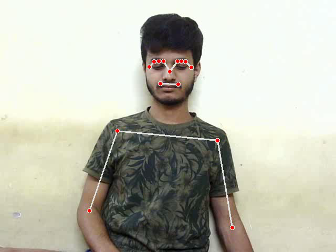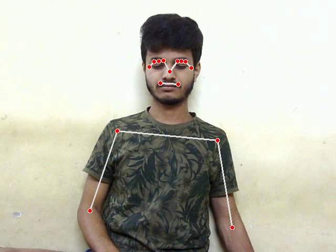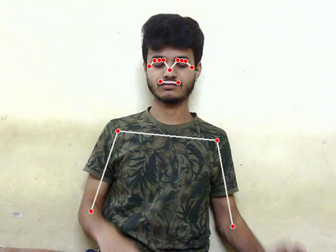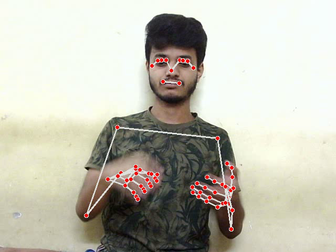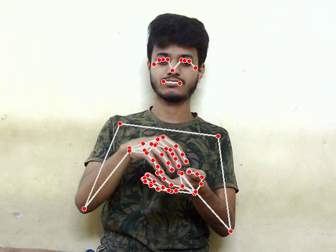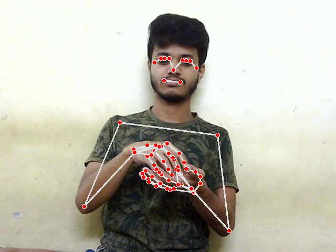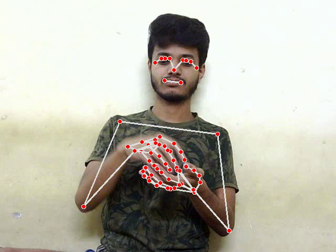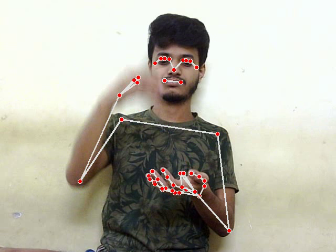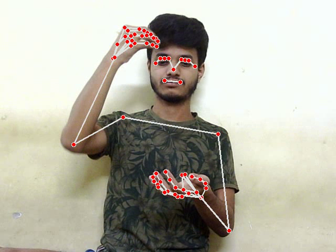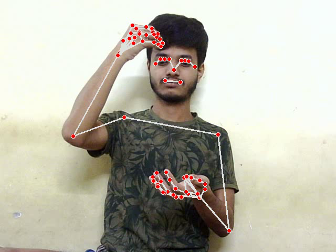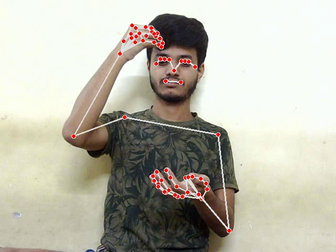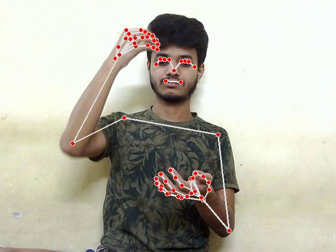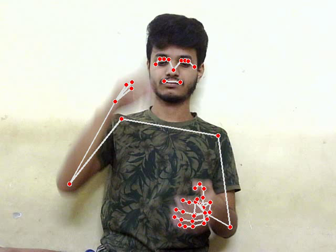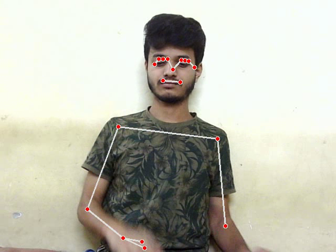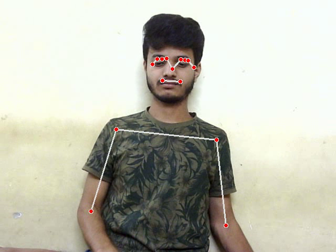learn